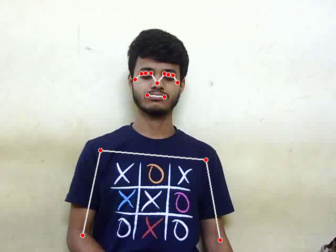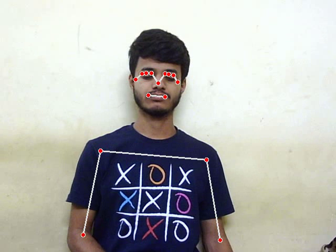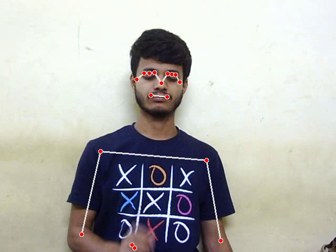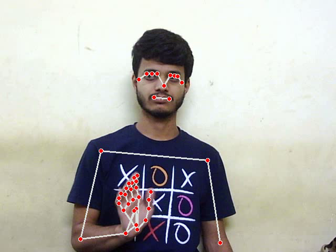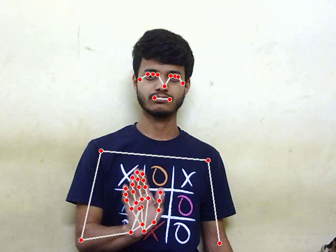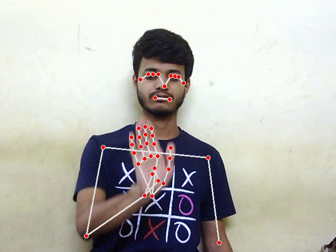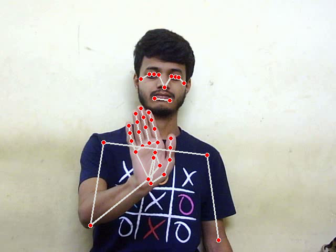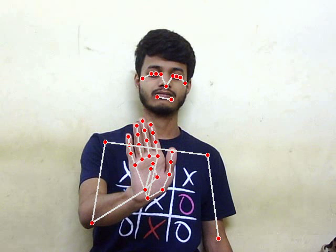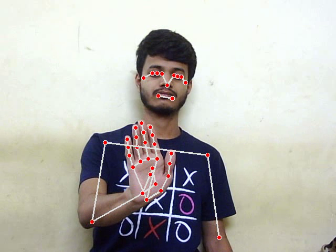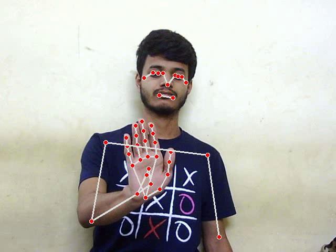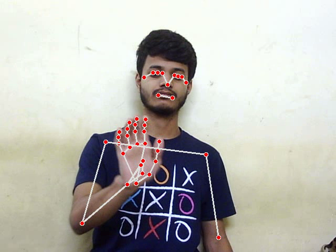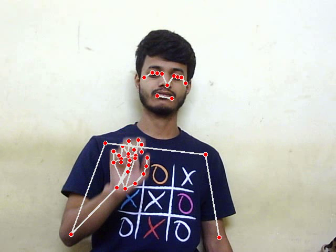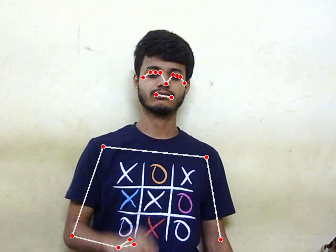your